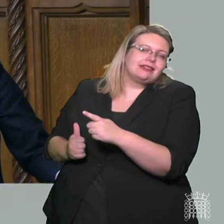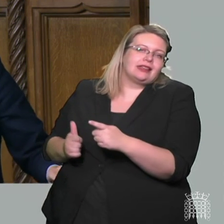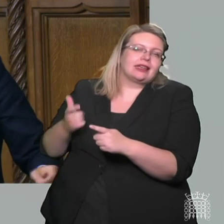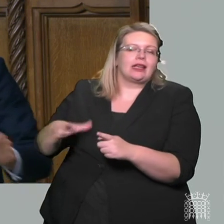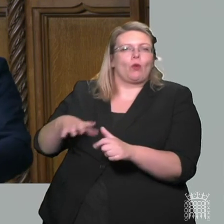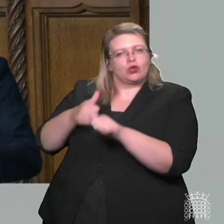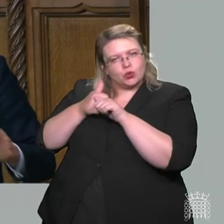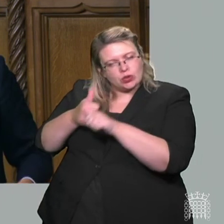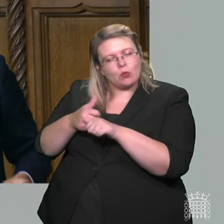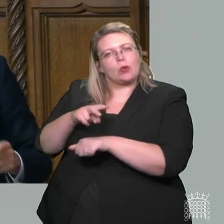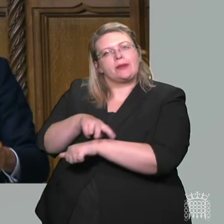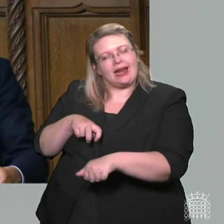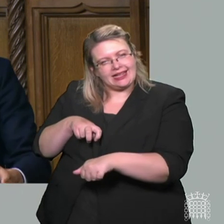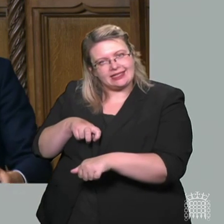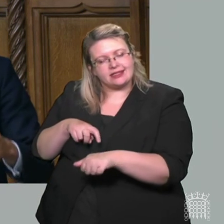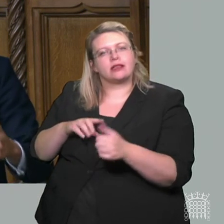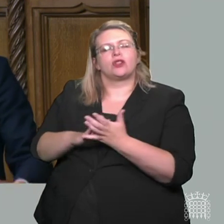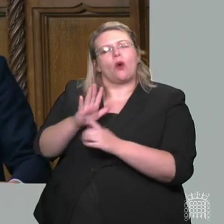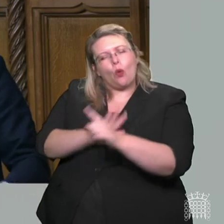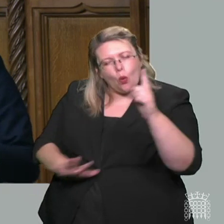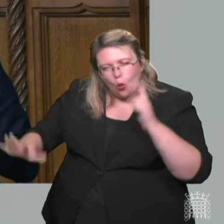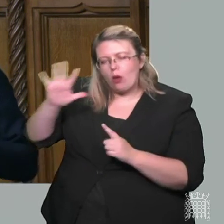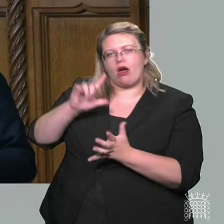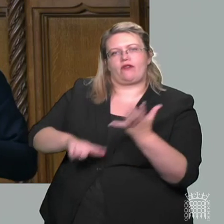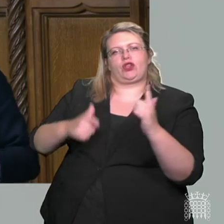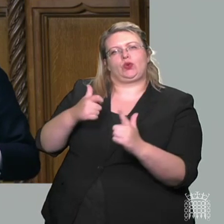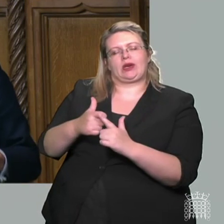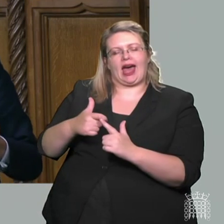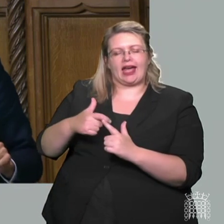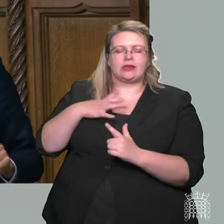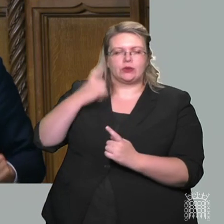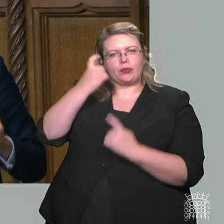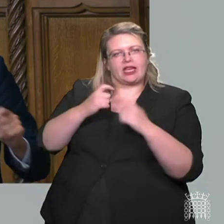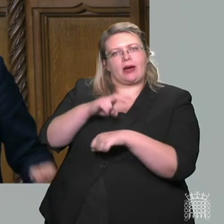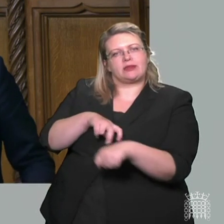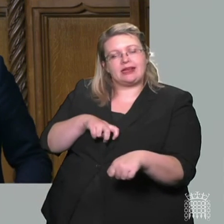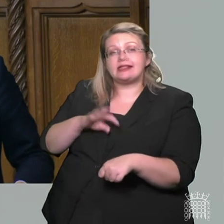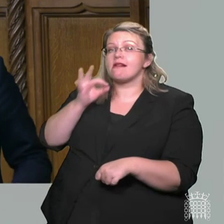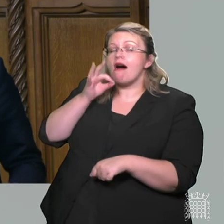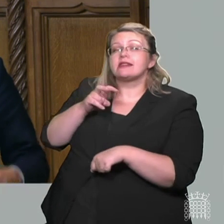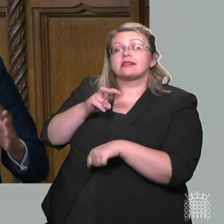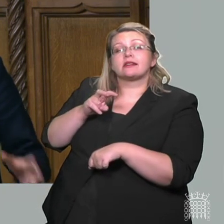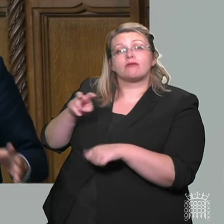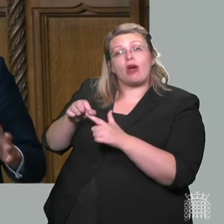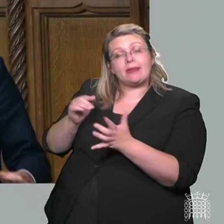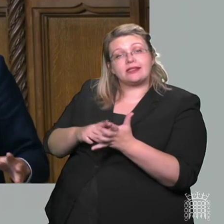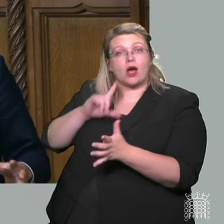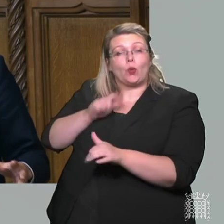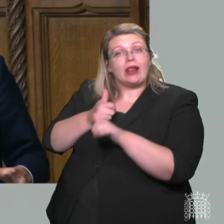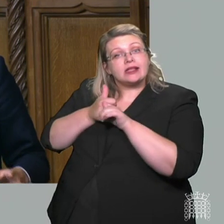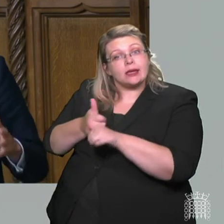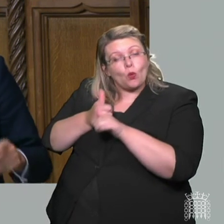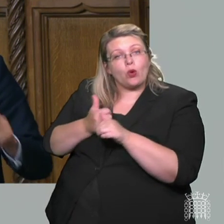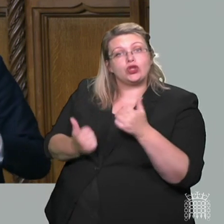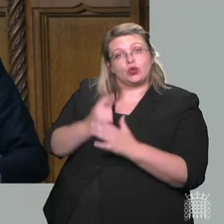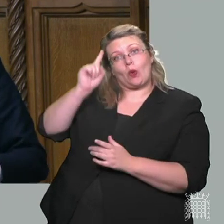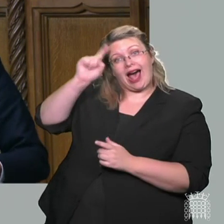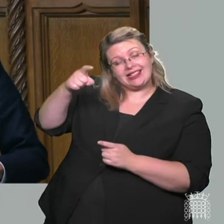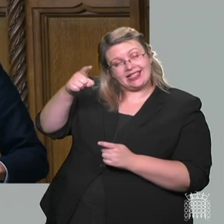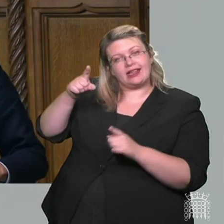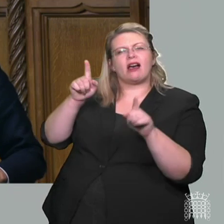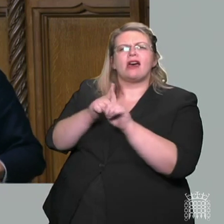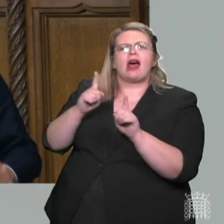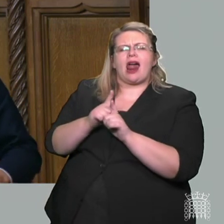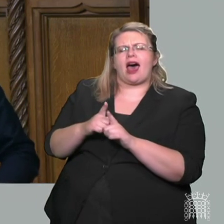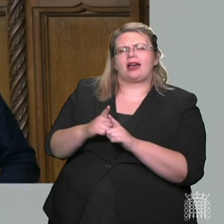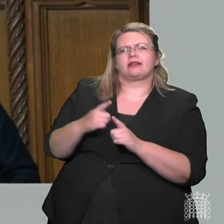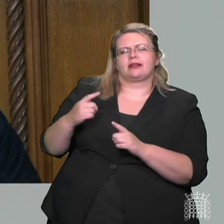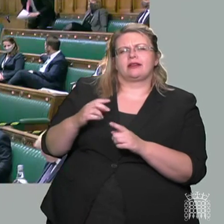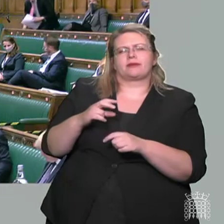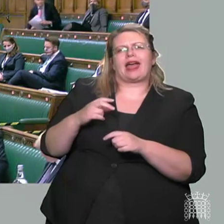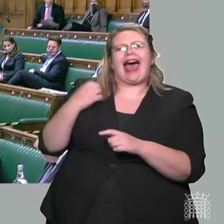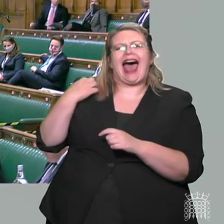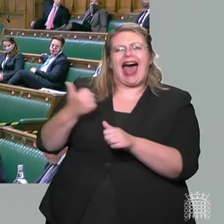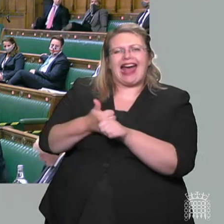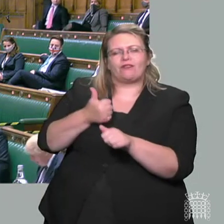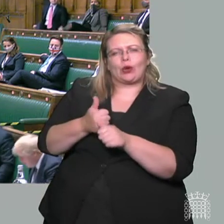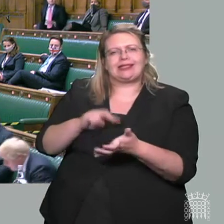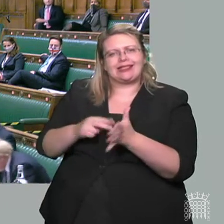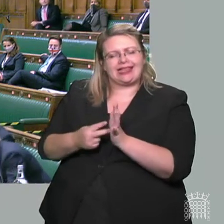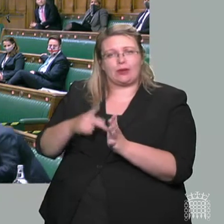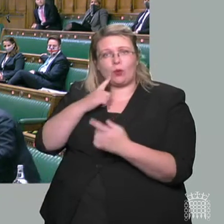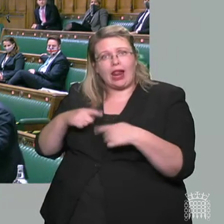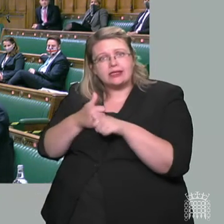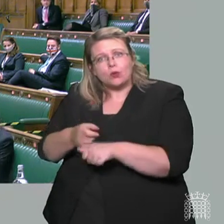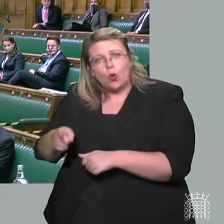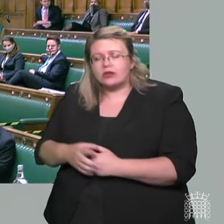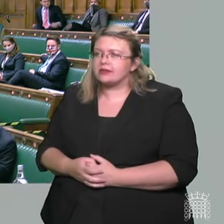So from Brixham to Salcombe, Batley and Spen, will the Prime Minister commit to supporting initiatives such as the councillor advocate scheme that was launched by my police and crime commissioner, Alison Hernandez?